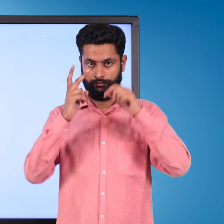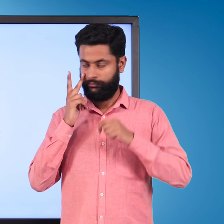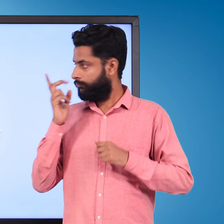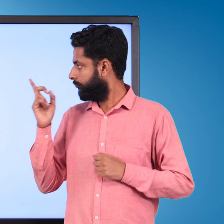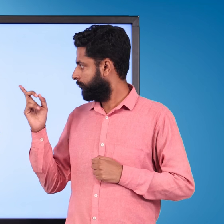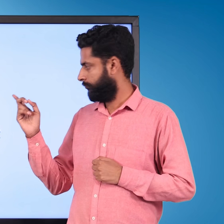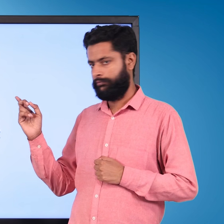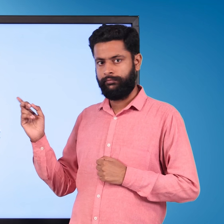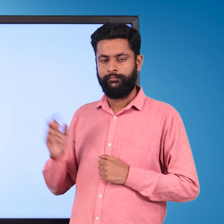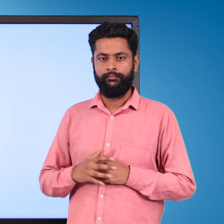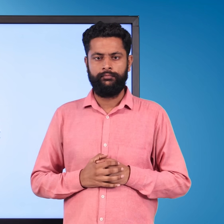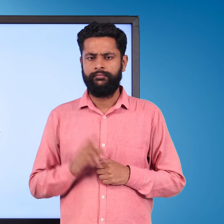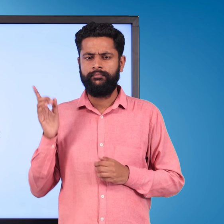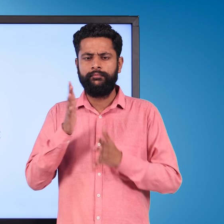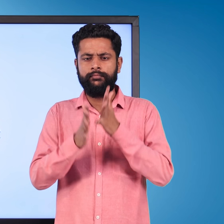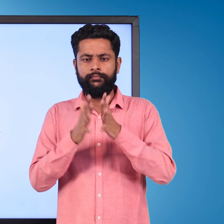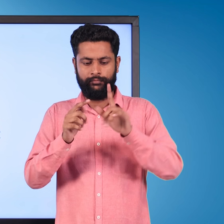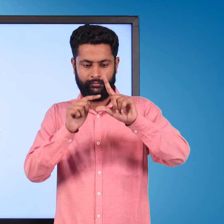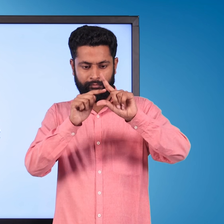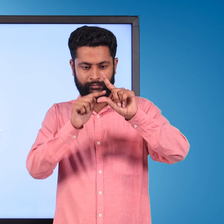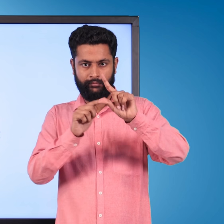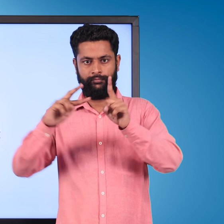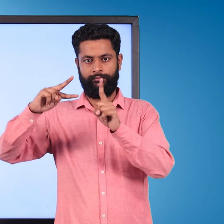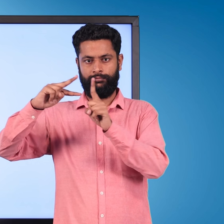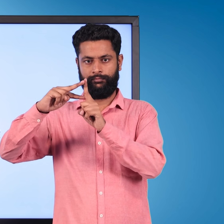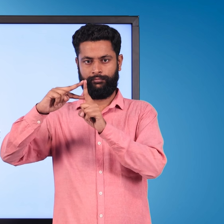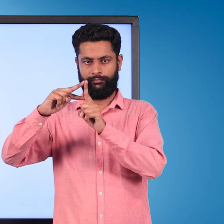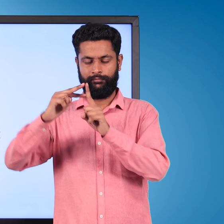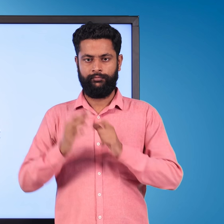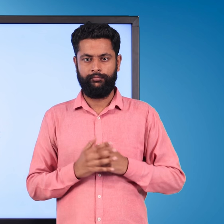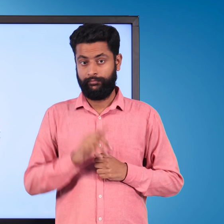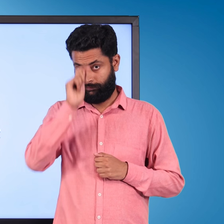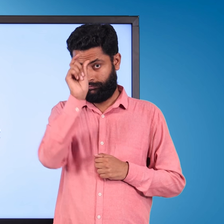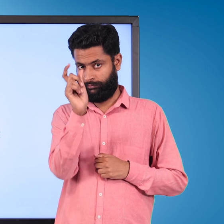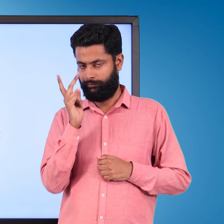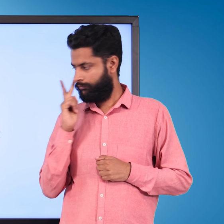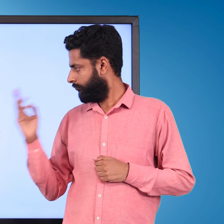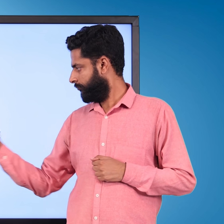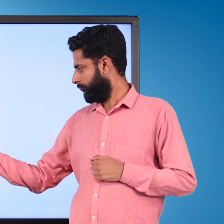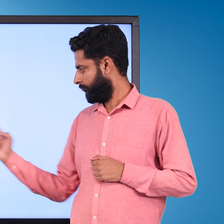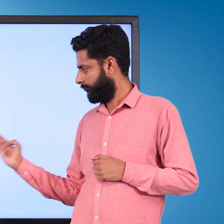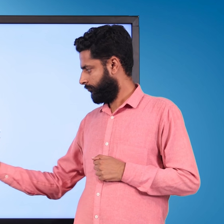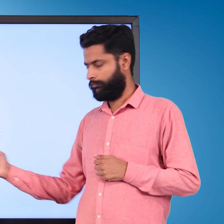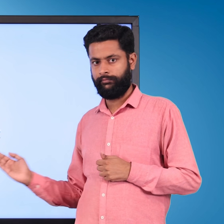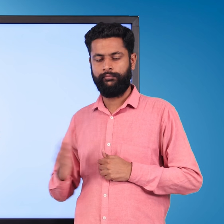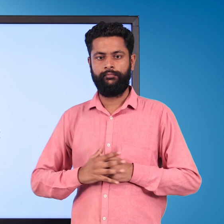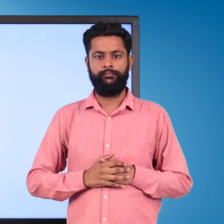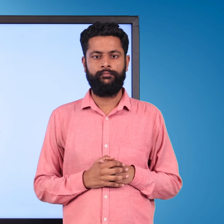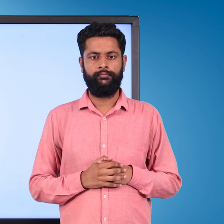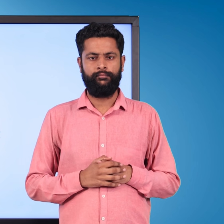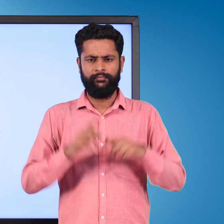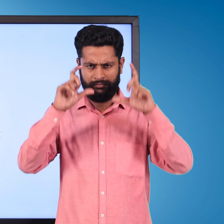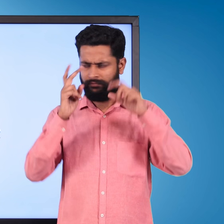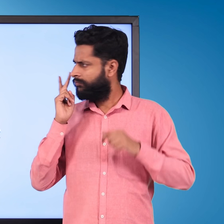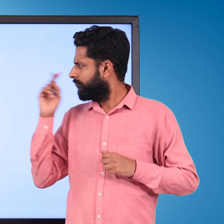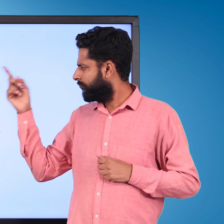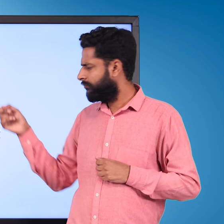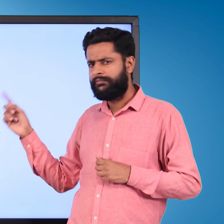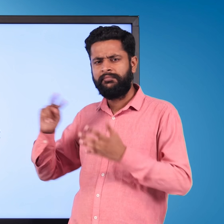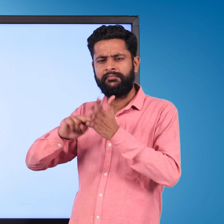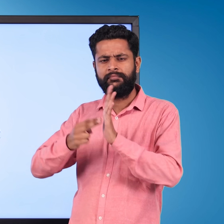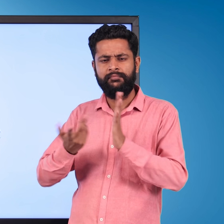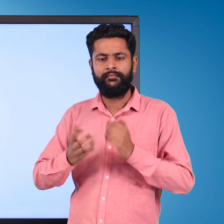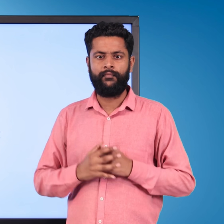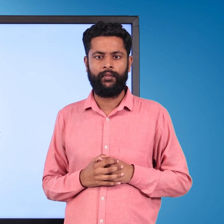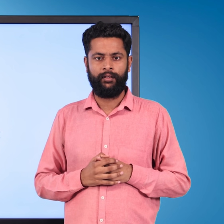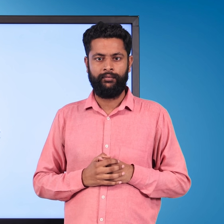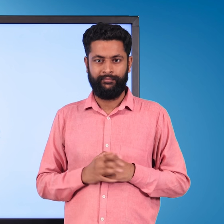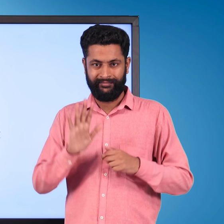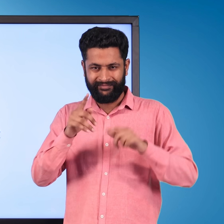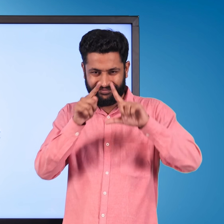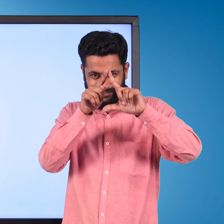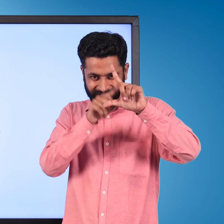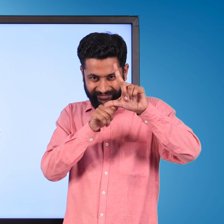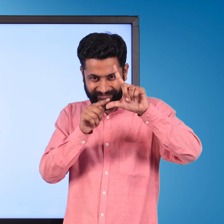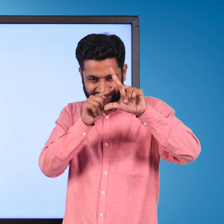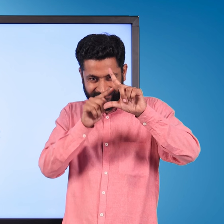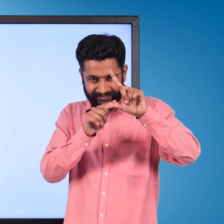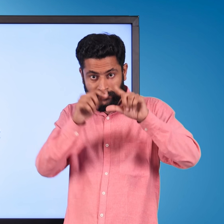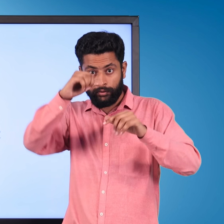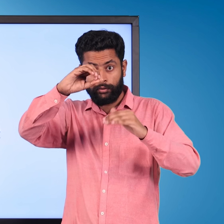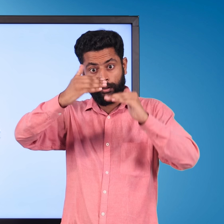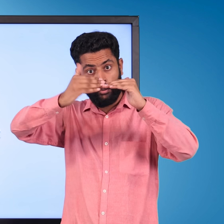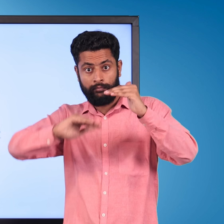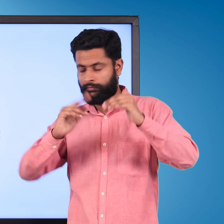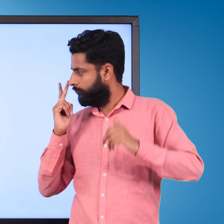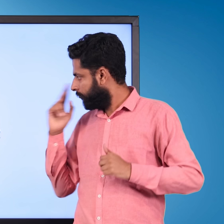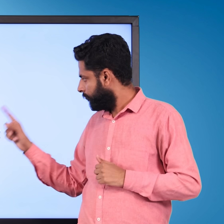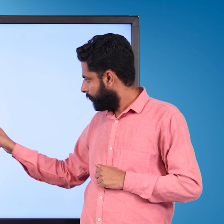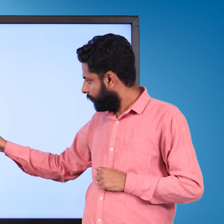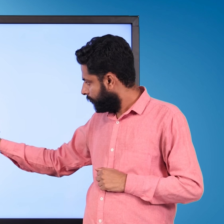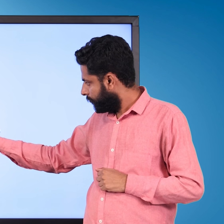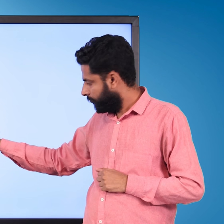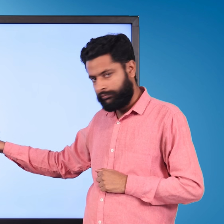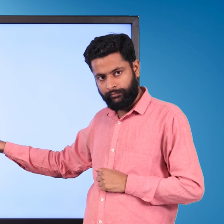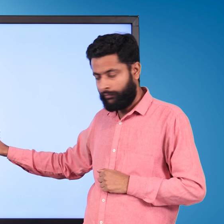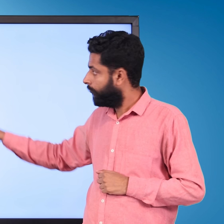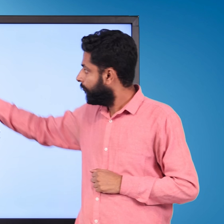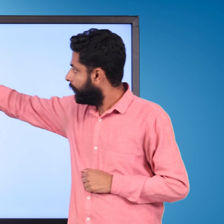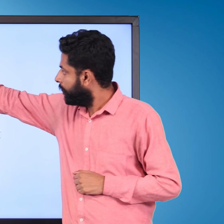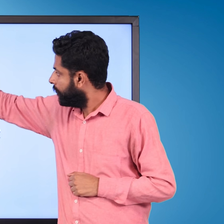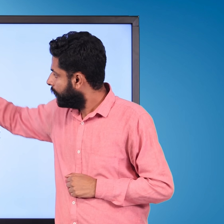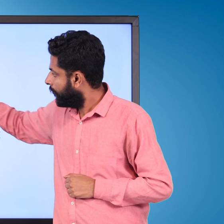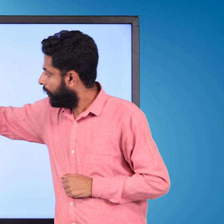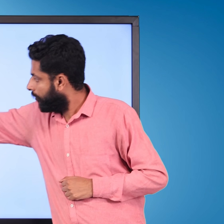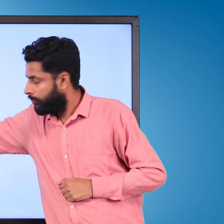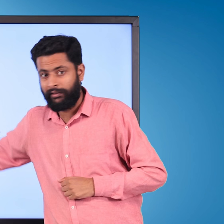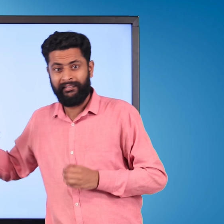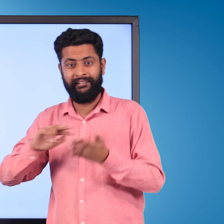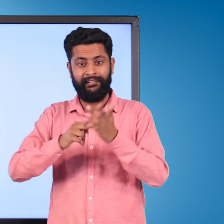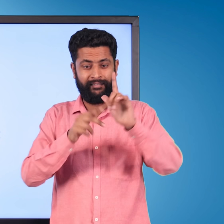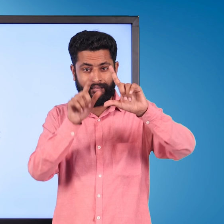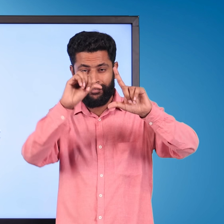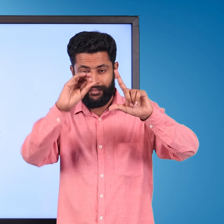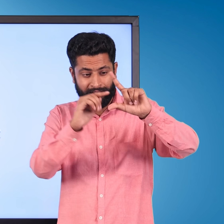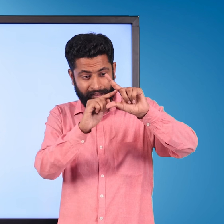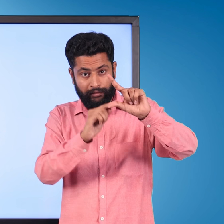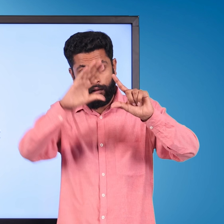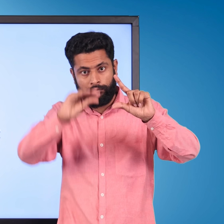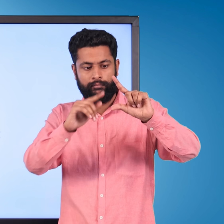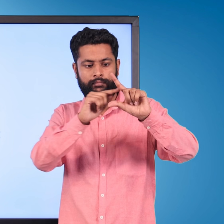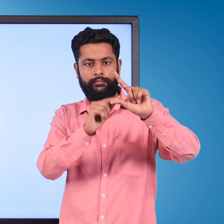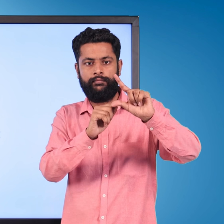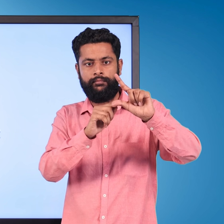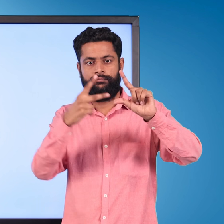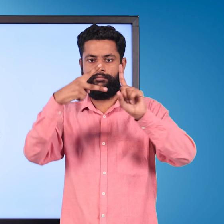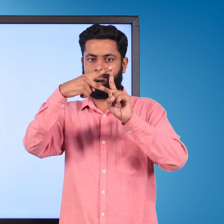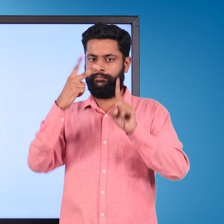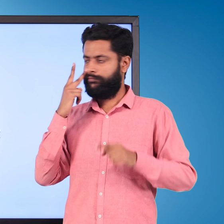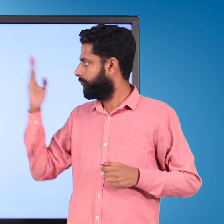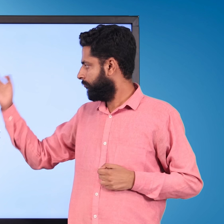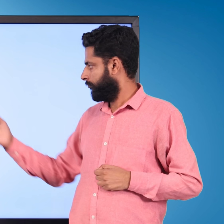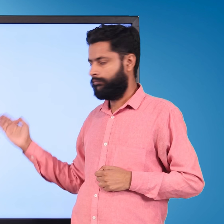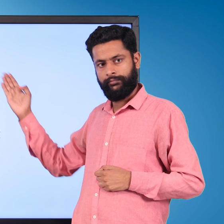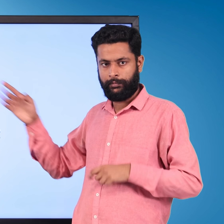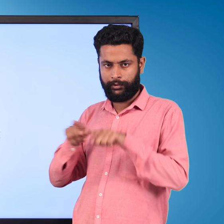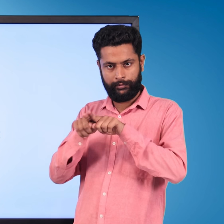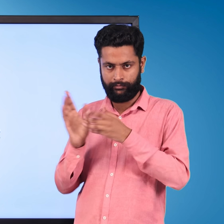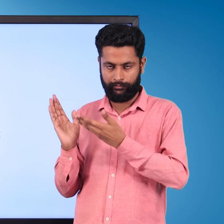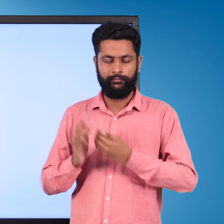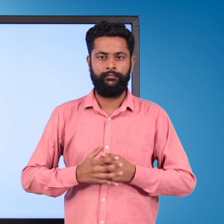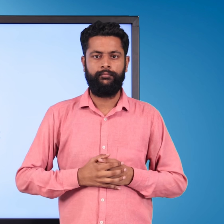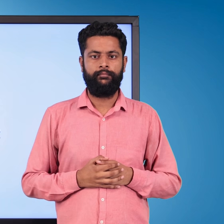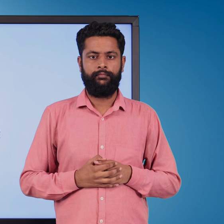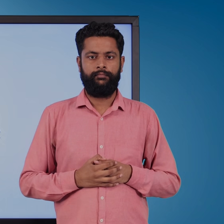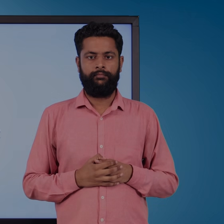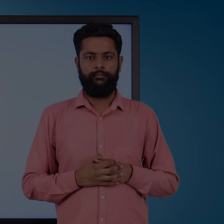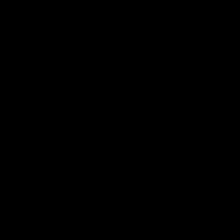This sign means acute angled triangle. If each angle in a triangle is acute, it is called an acute angled triangle.